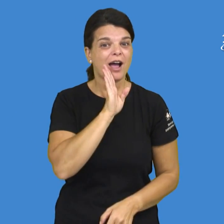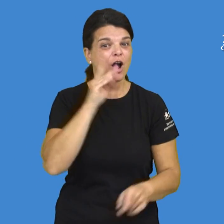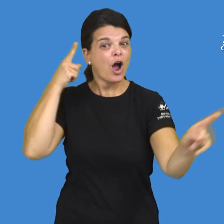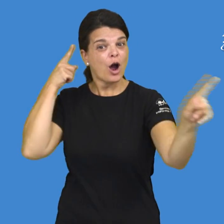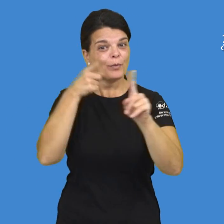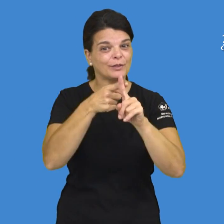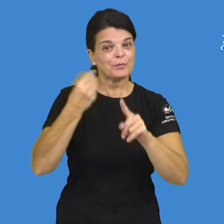objetivo